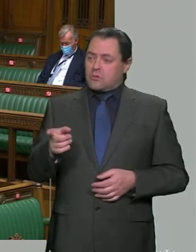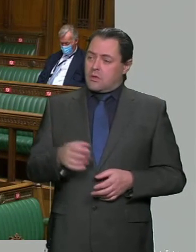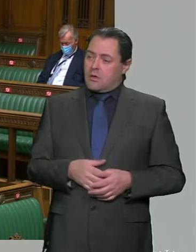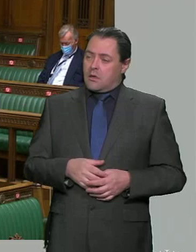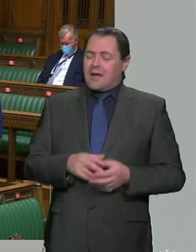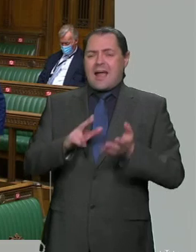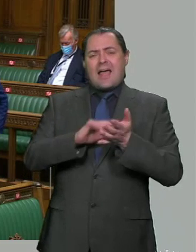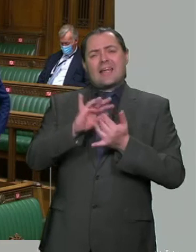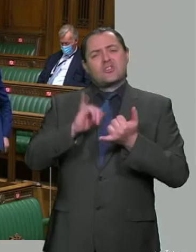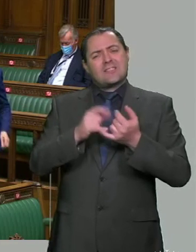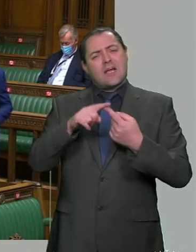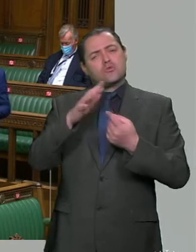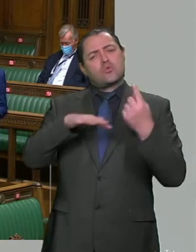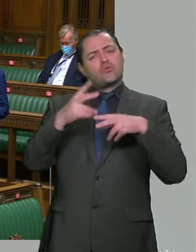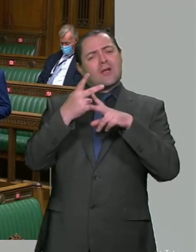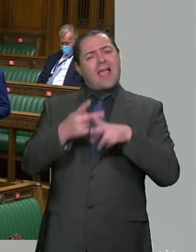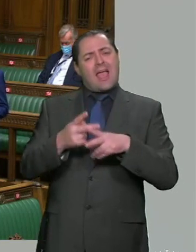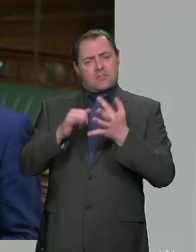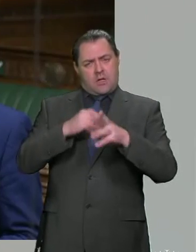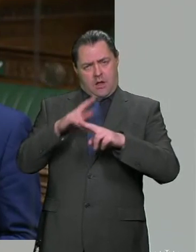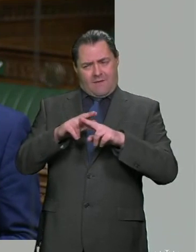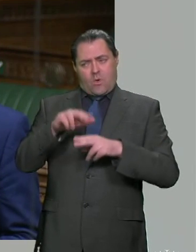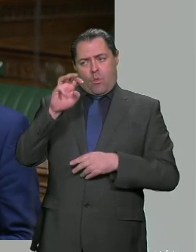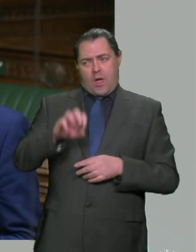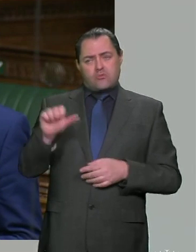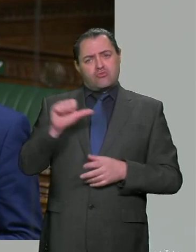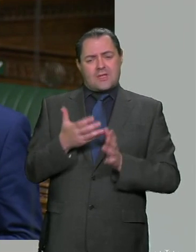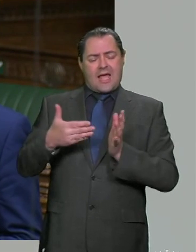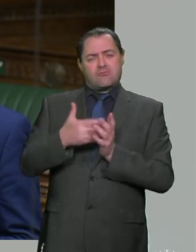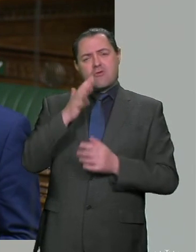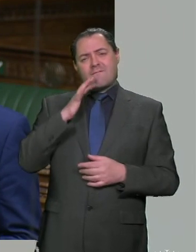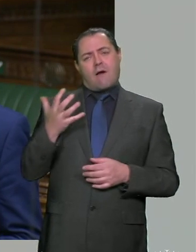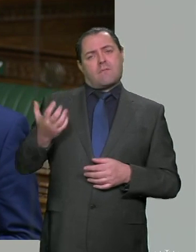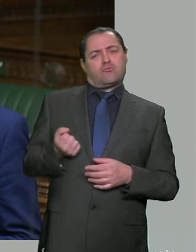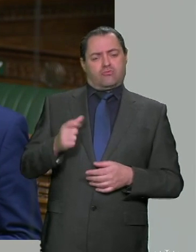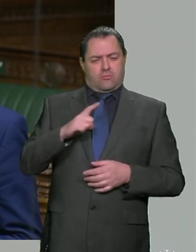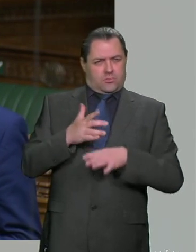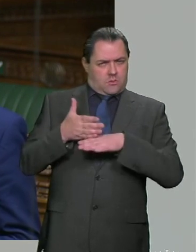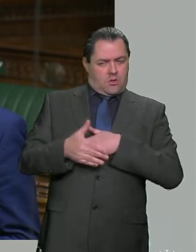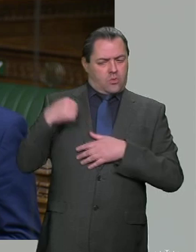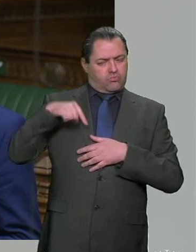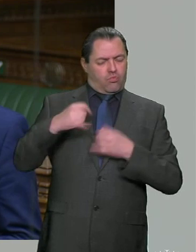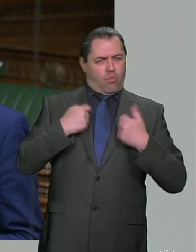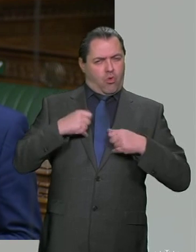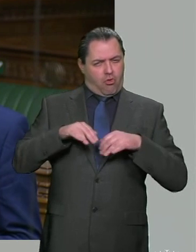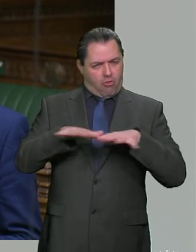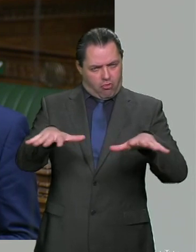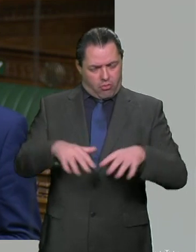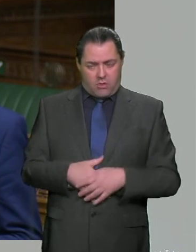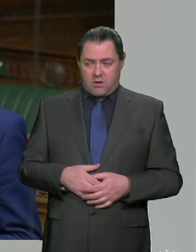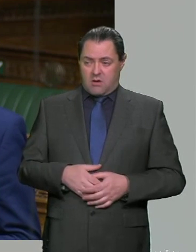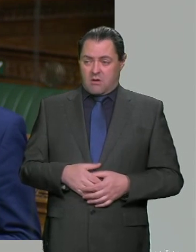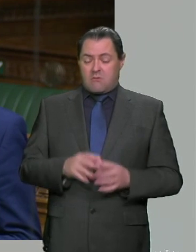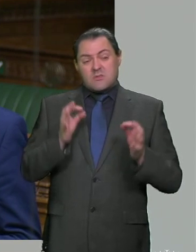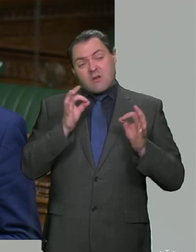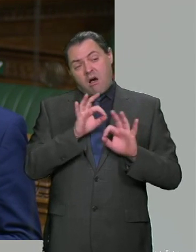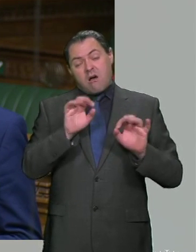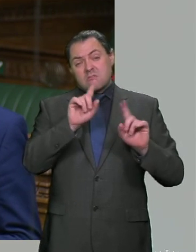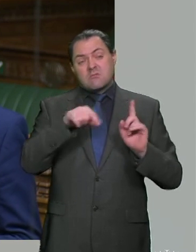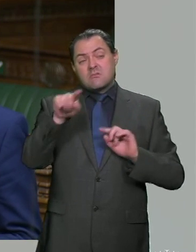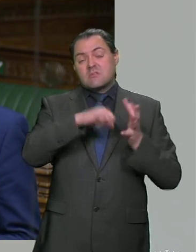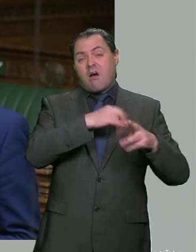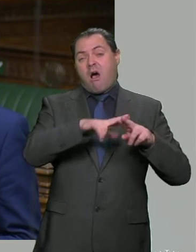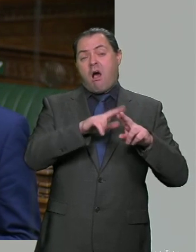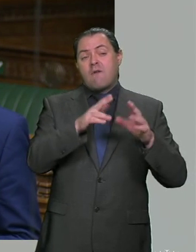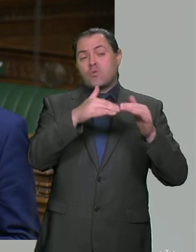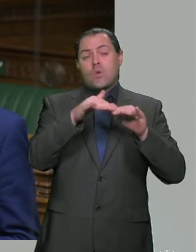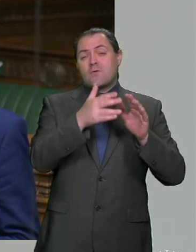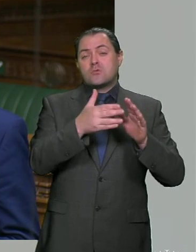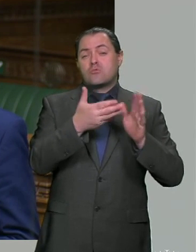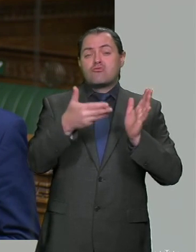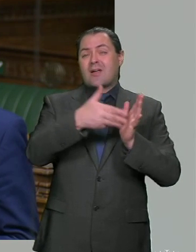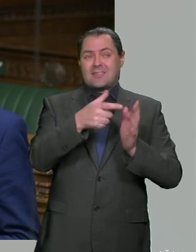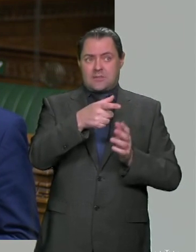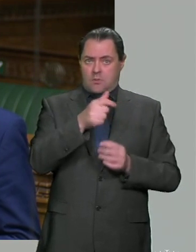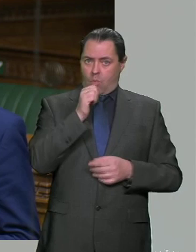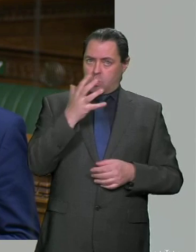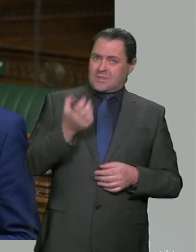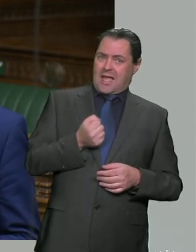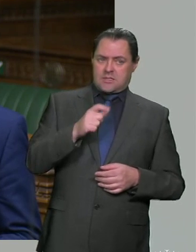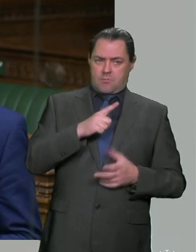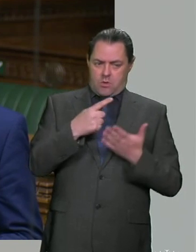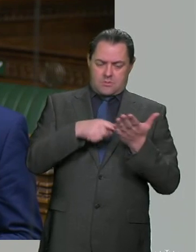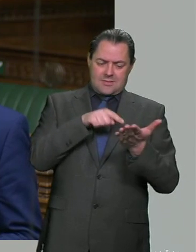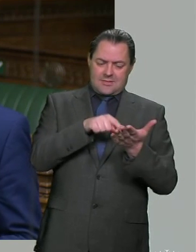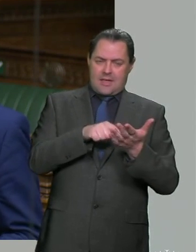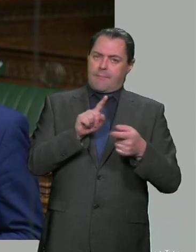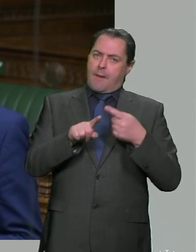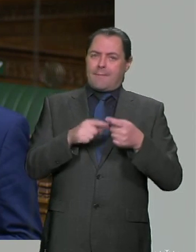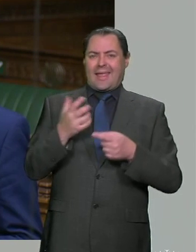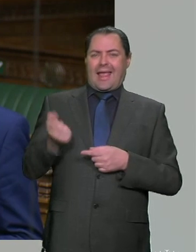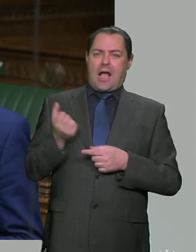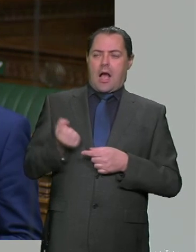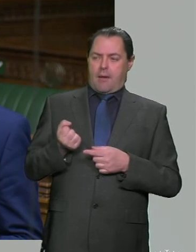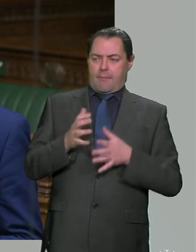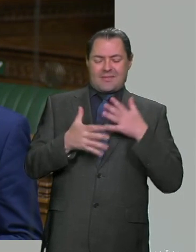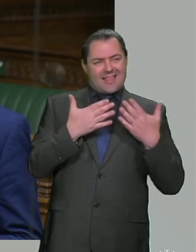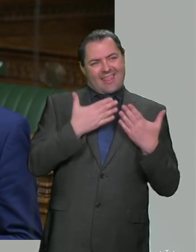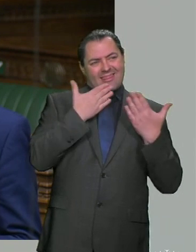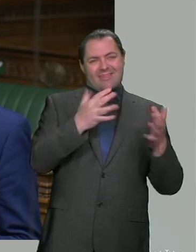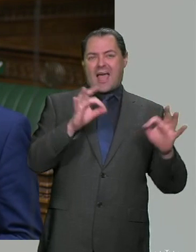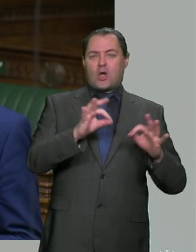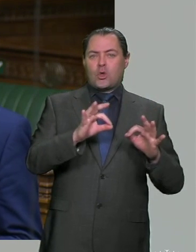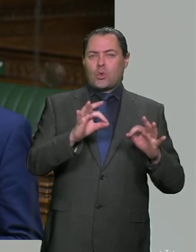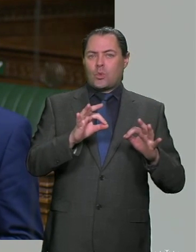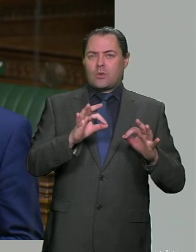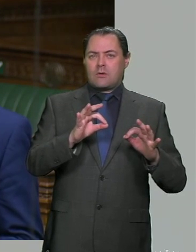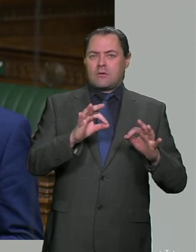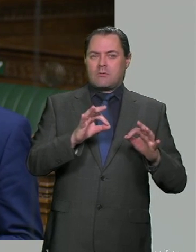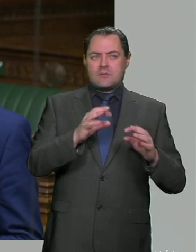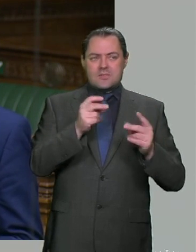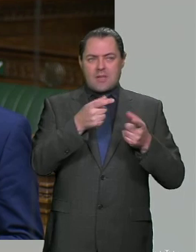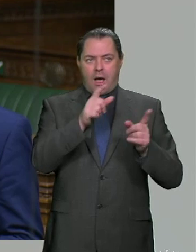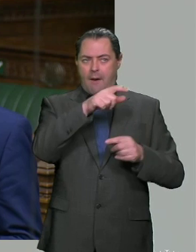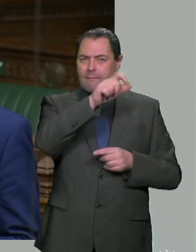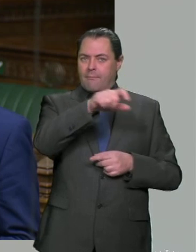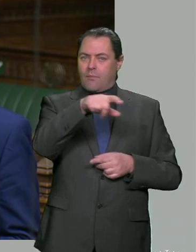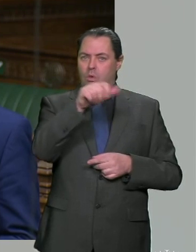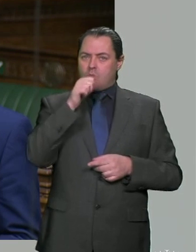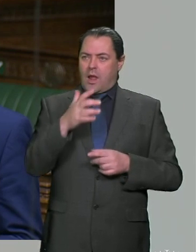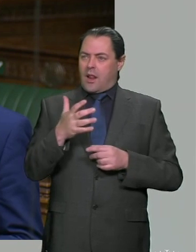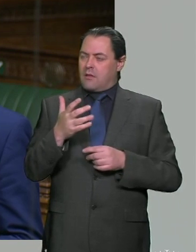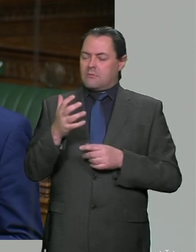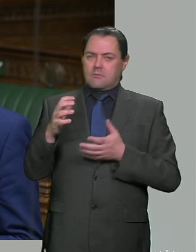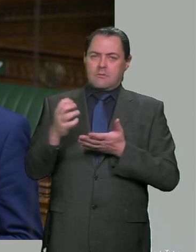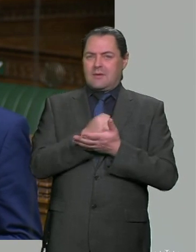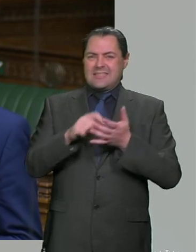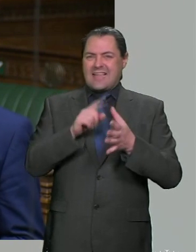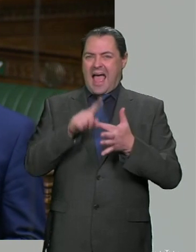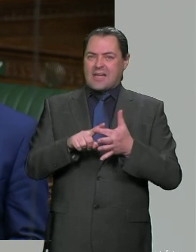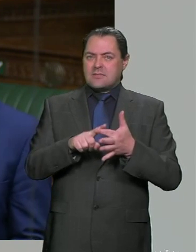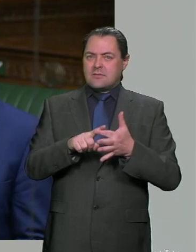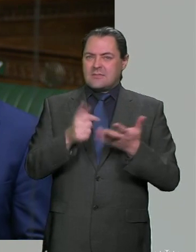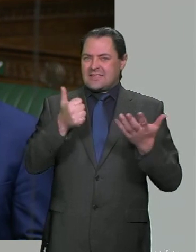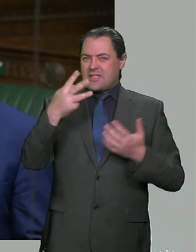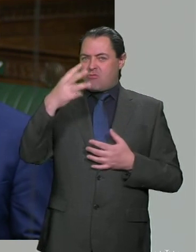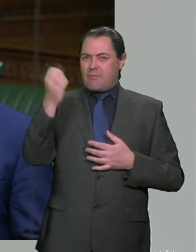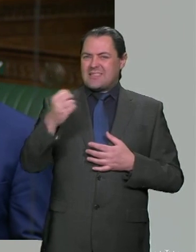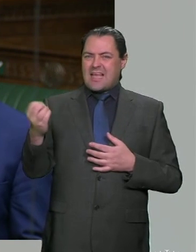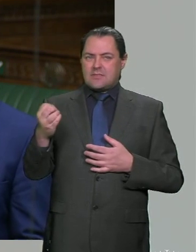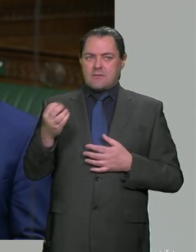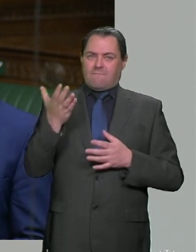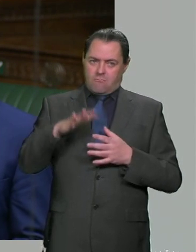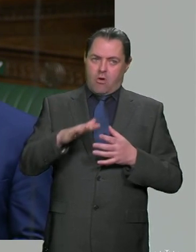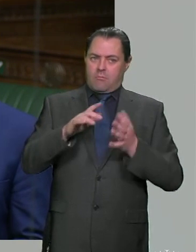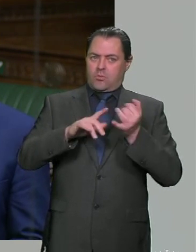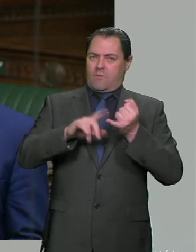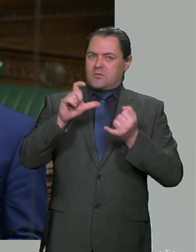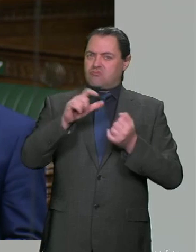NHS and social care staff in Wales are due to receive a £500 bonus in recognition of their hard work during the pandemic, but staff on universal credit stand to lose out due to the way in which the award is recognised in the regulations as earned income, so instead of receiving a thank you bonus at the end of the month, many NHS and social care staff will be punished with a deduction of up to 63% from their universal credit.